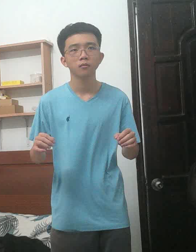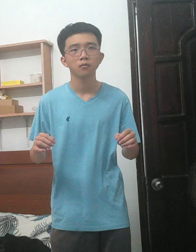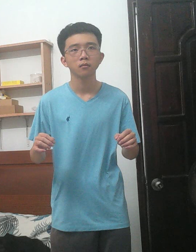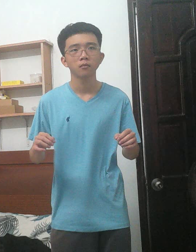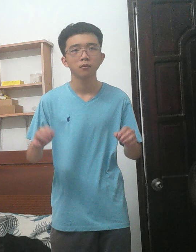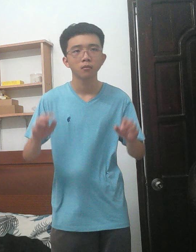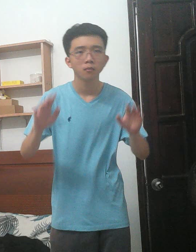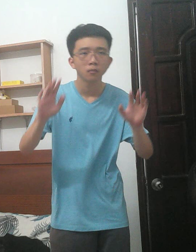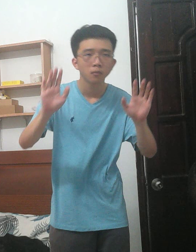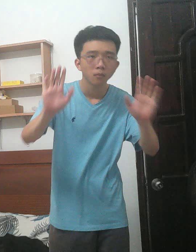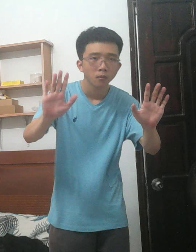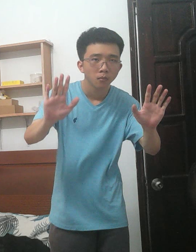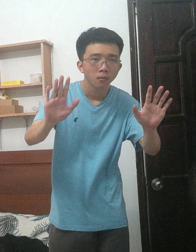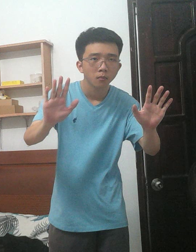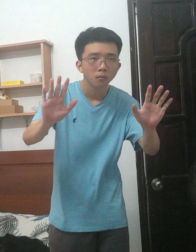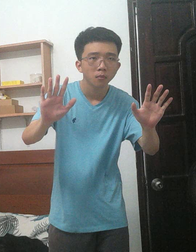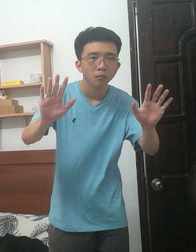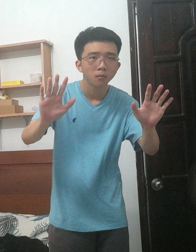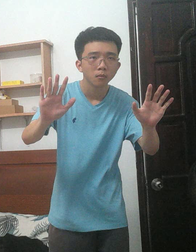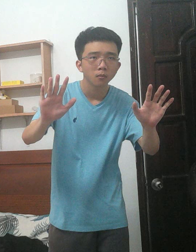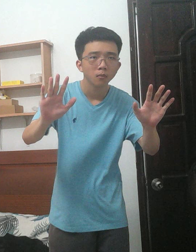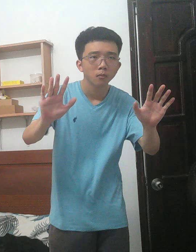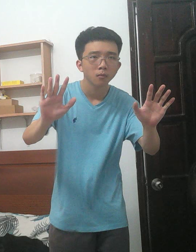dung lai